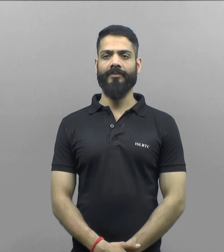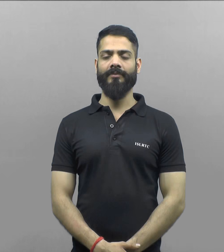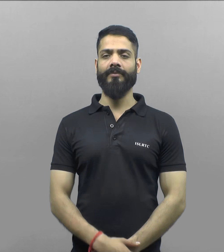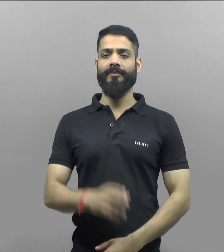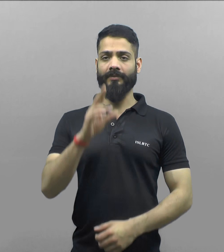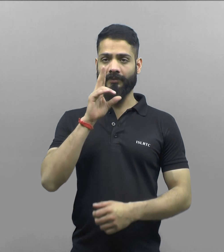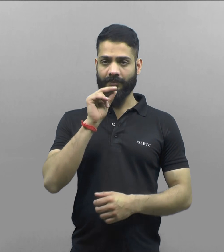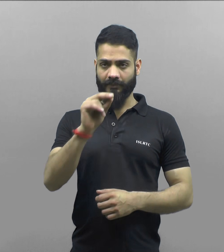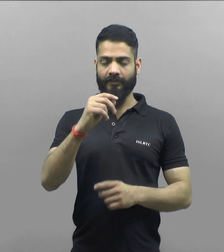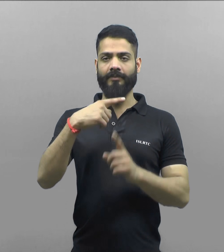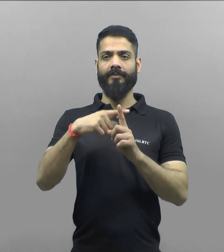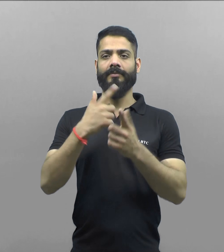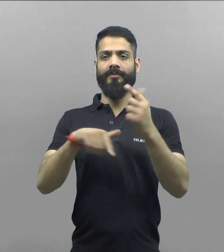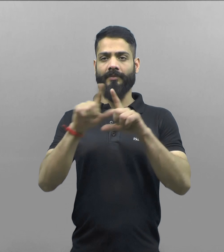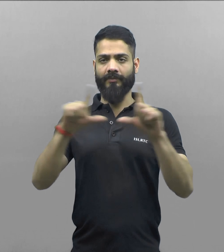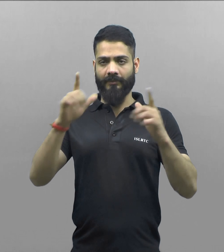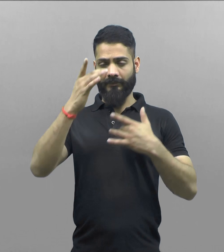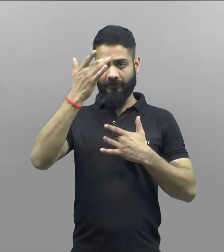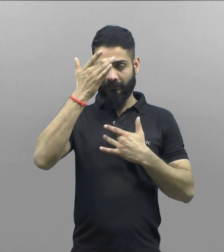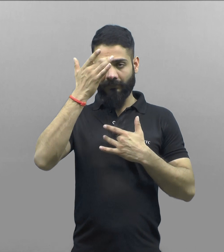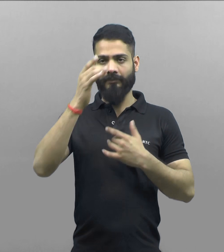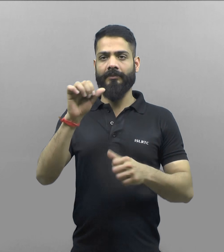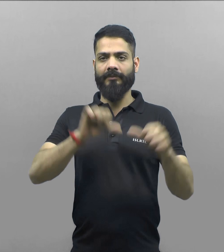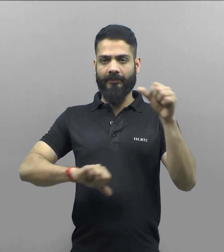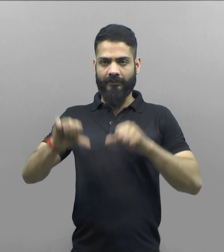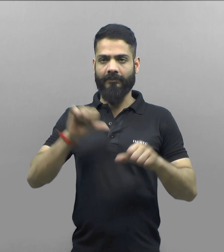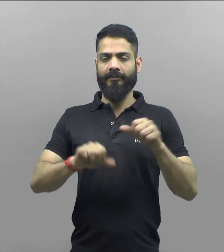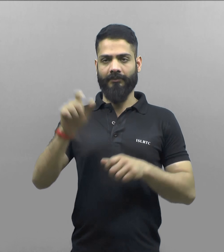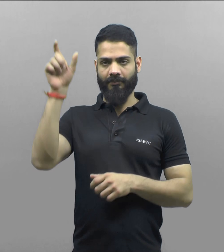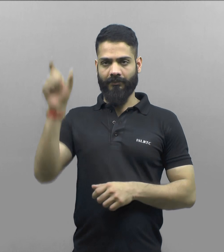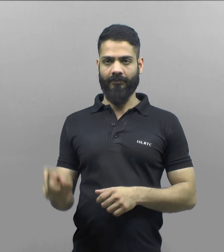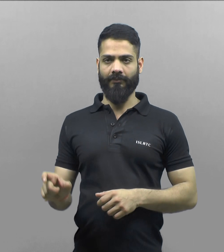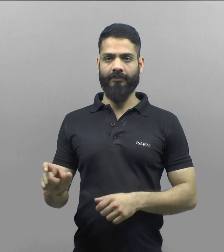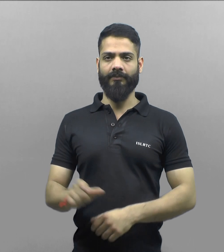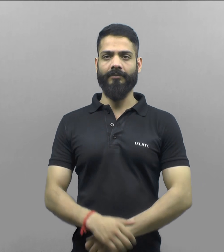Speech-Language Pathologist